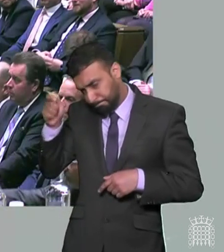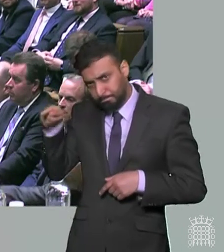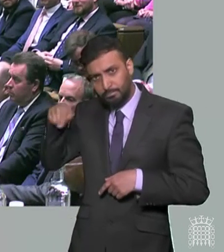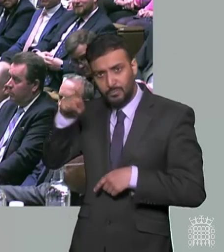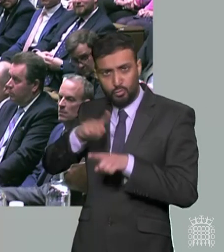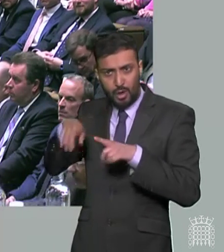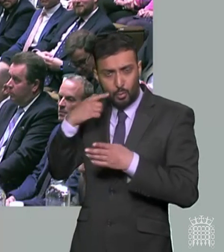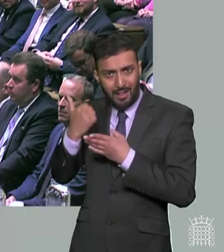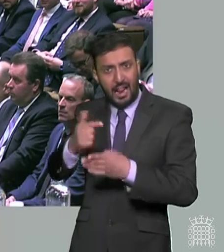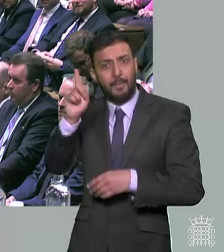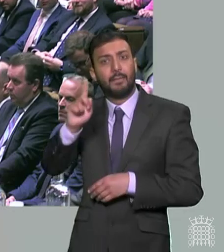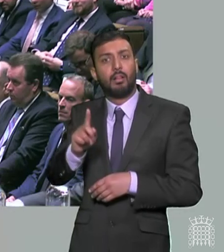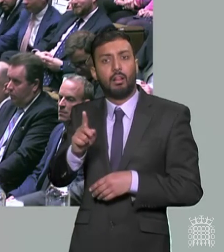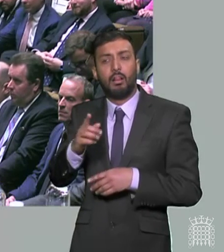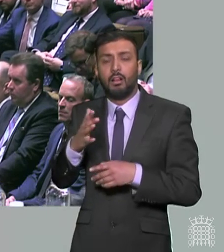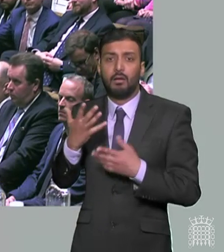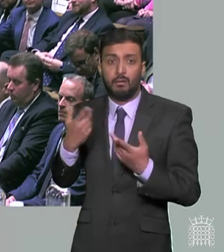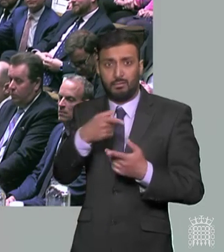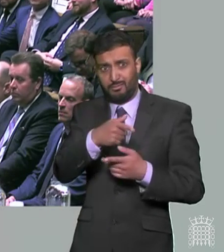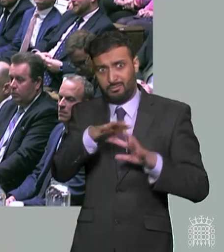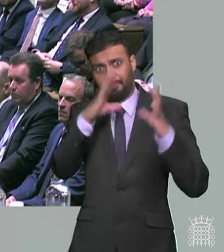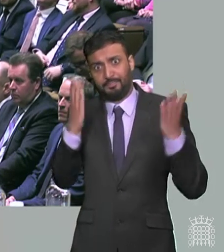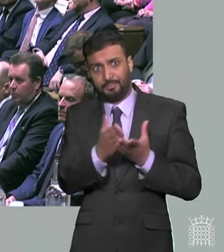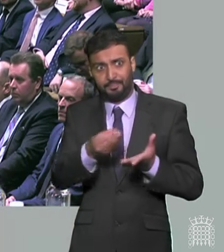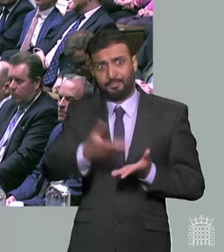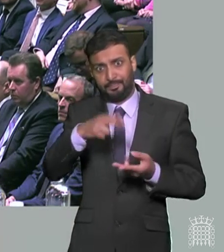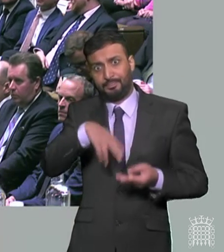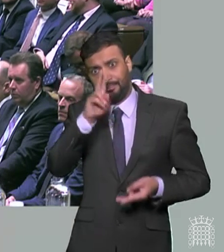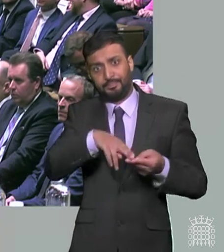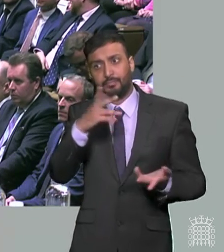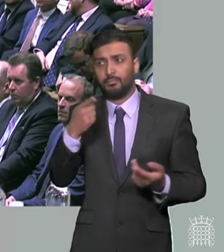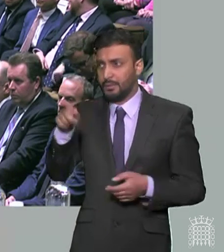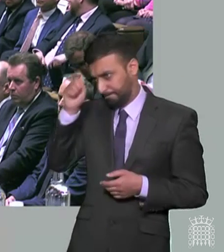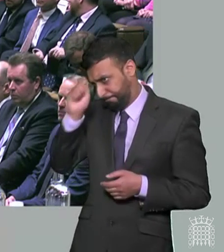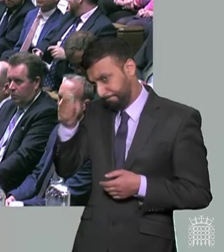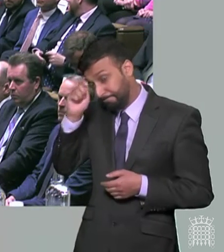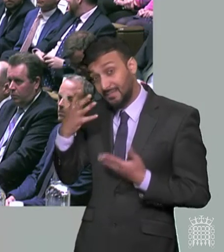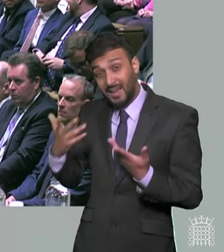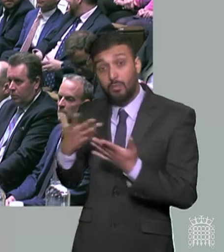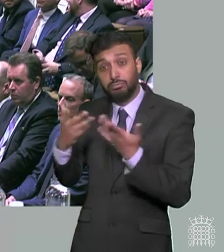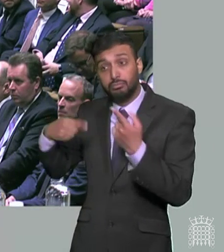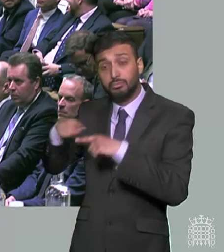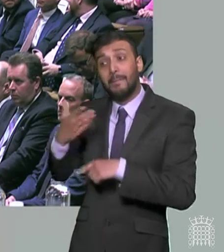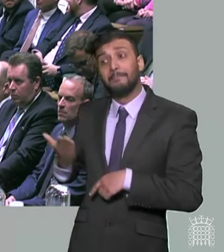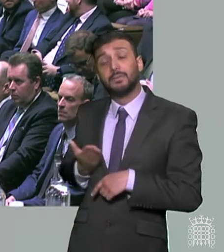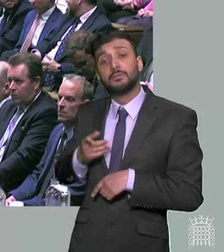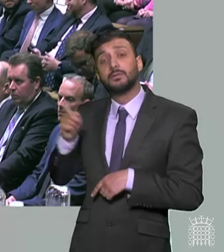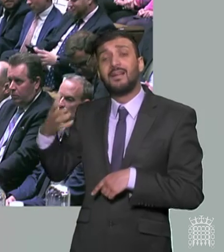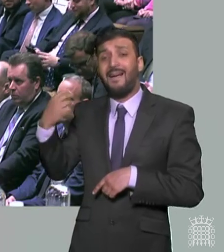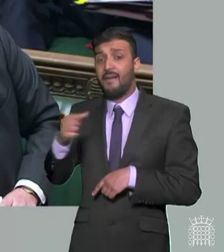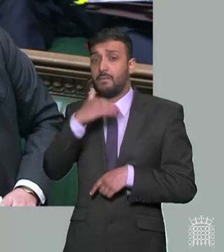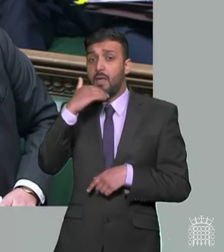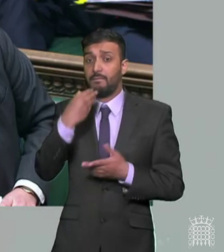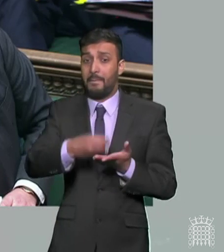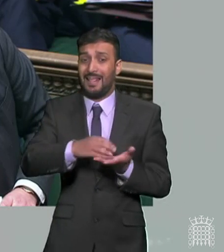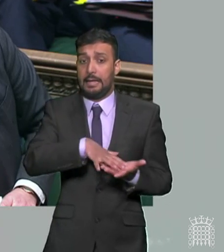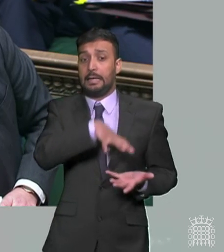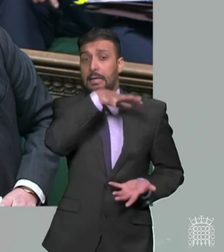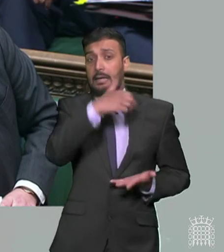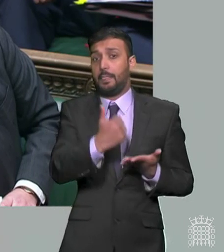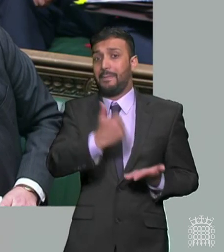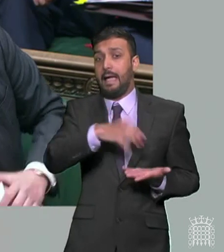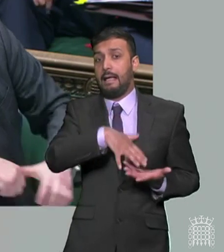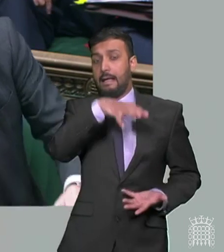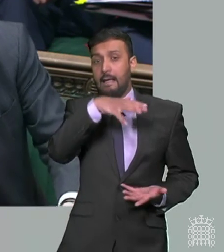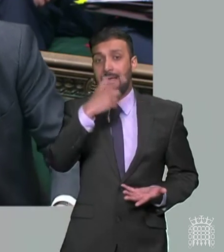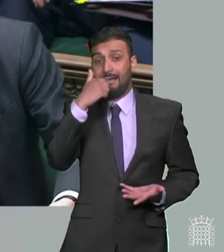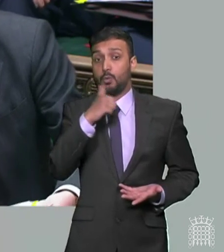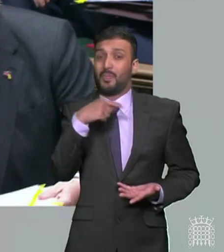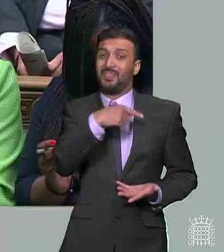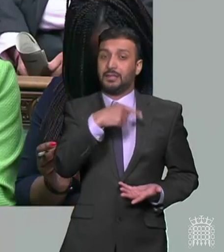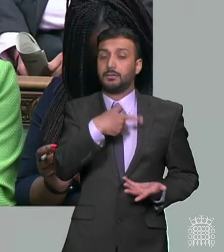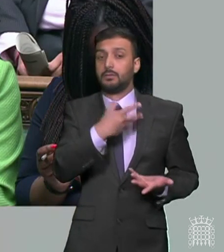The fact is that many, many businesses now have the cash reserves not to take prices, as they put it, but to shield consumers from the impact, and I hope that they do so.